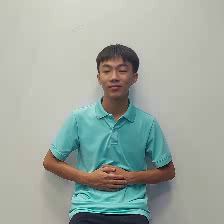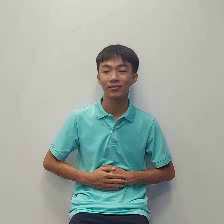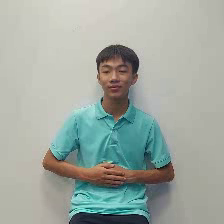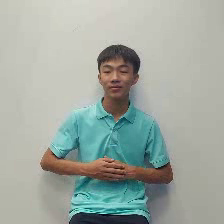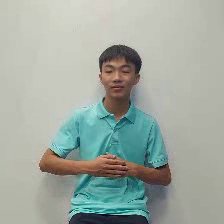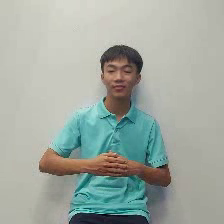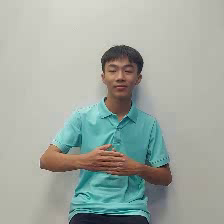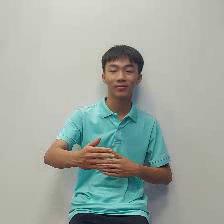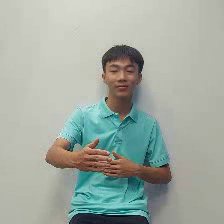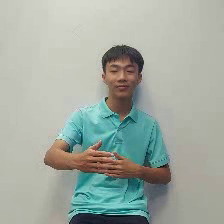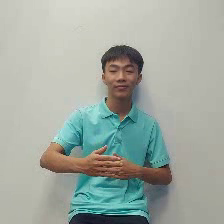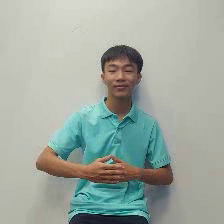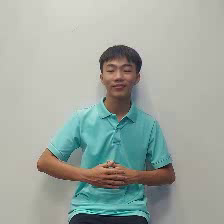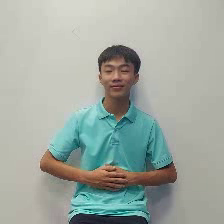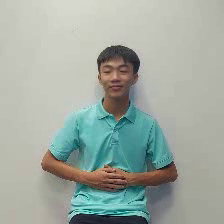Xa